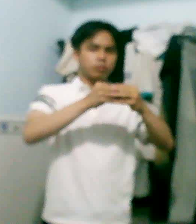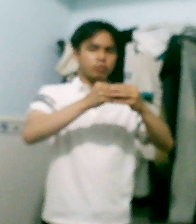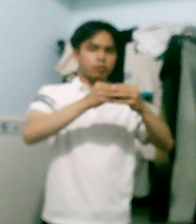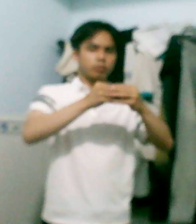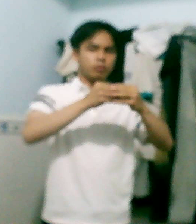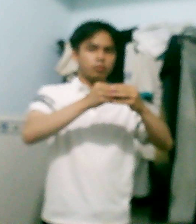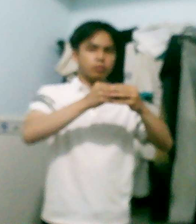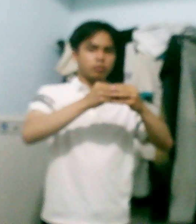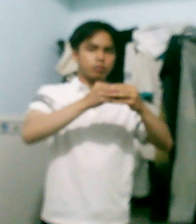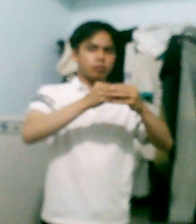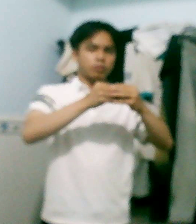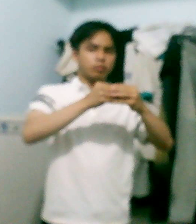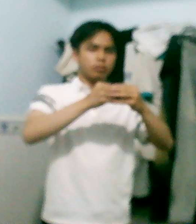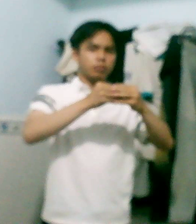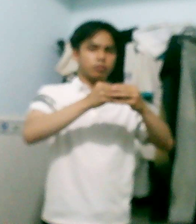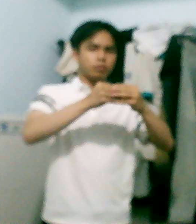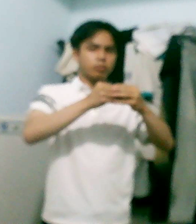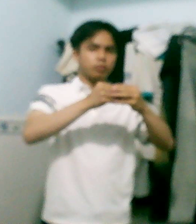nhom